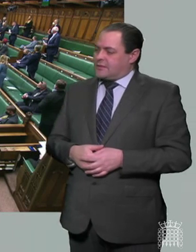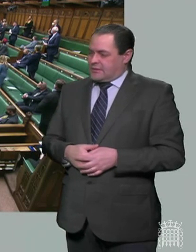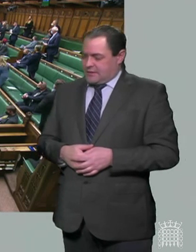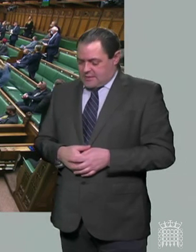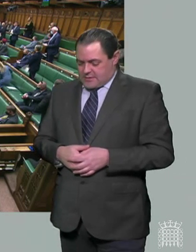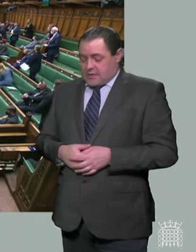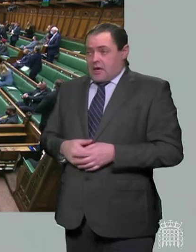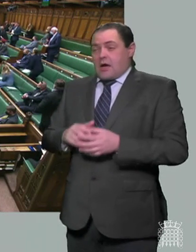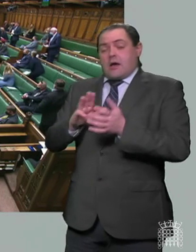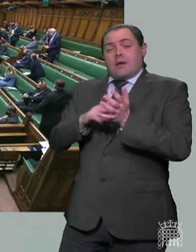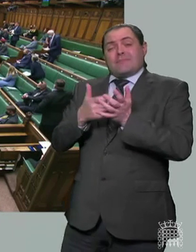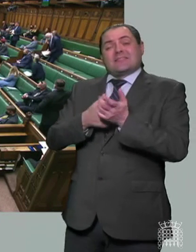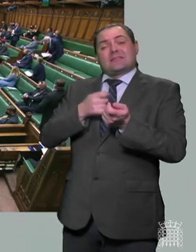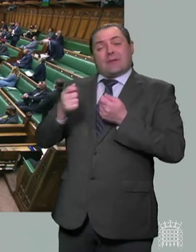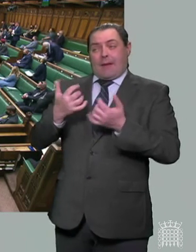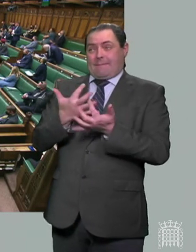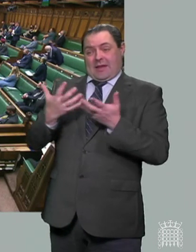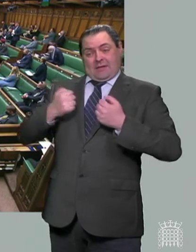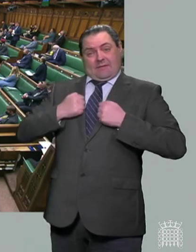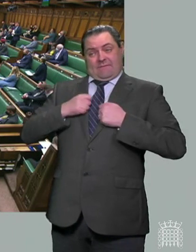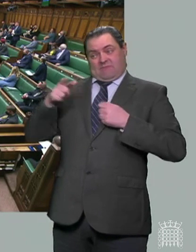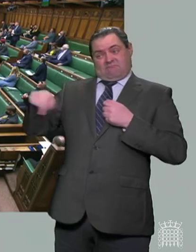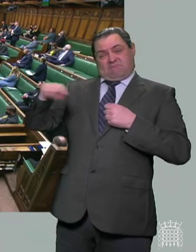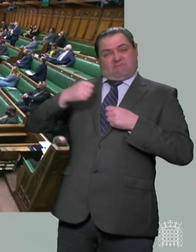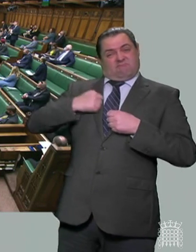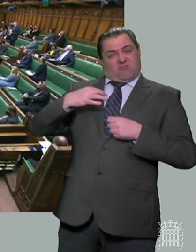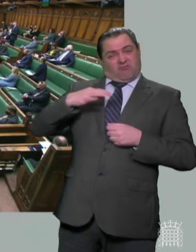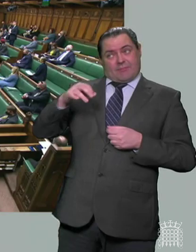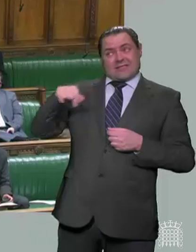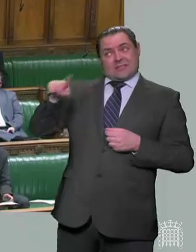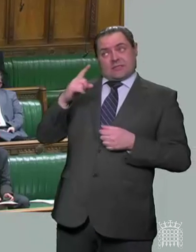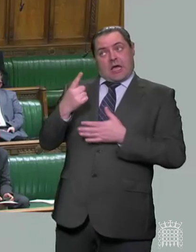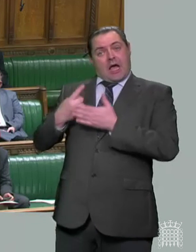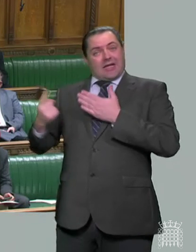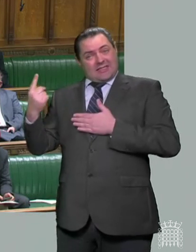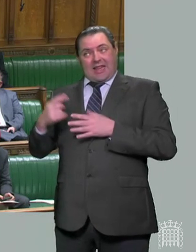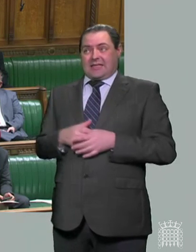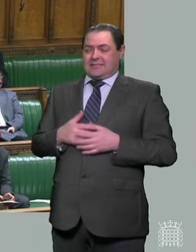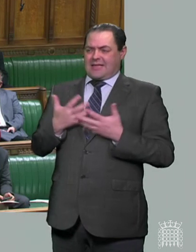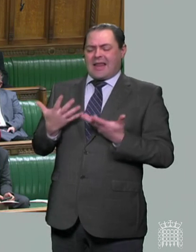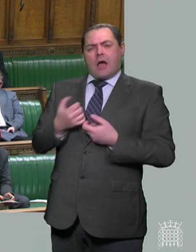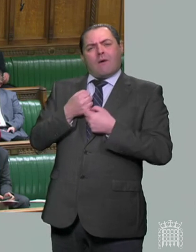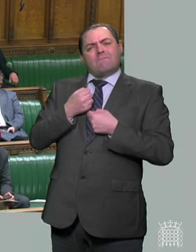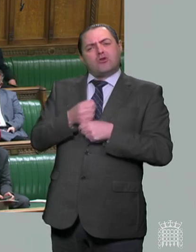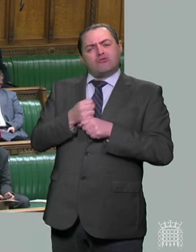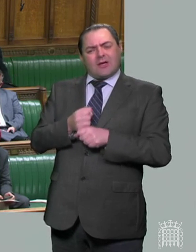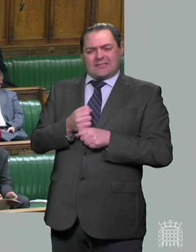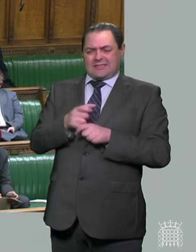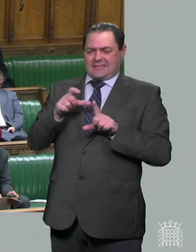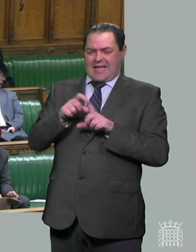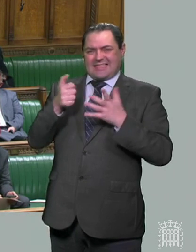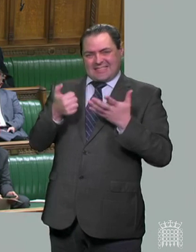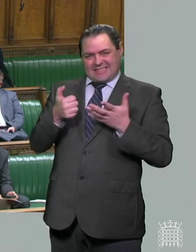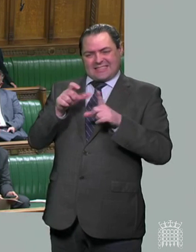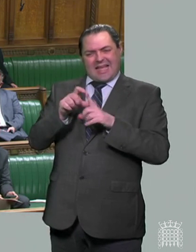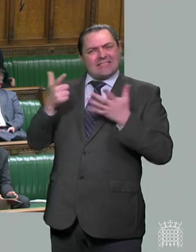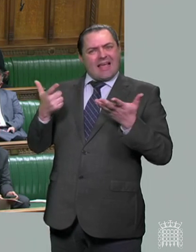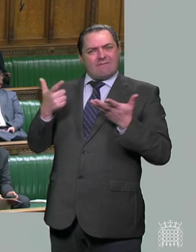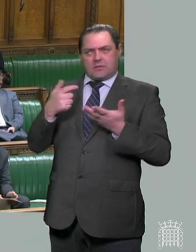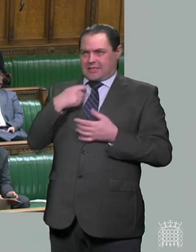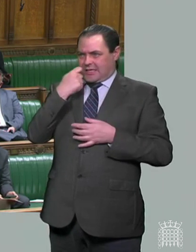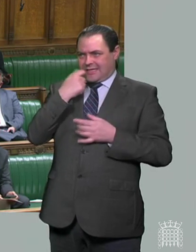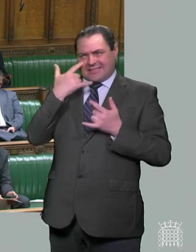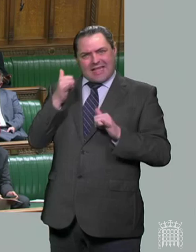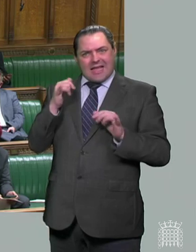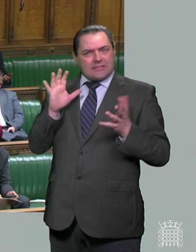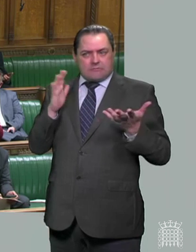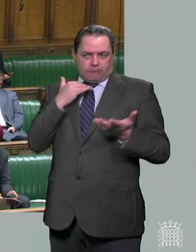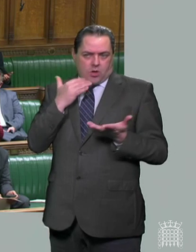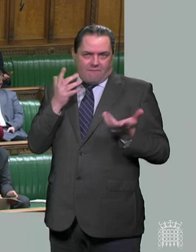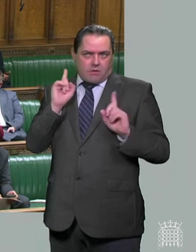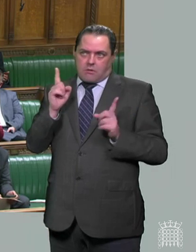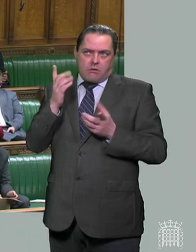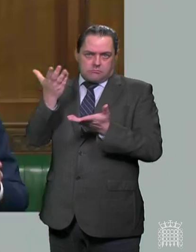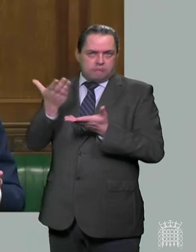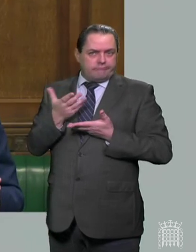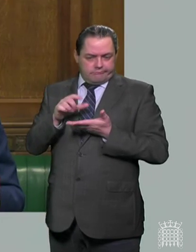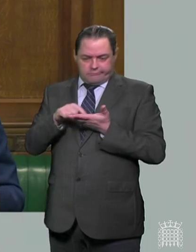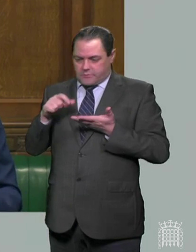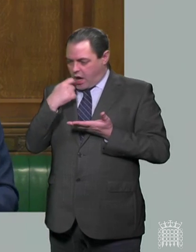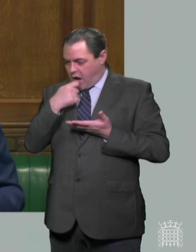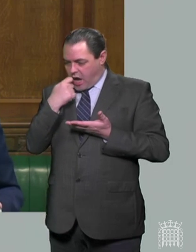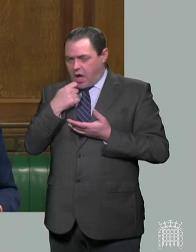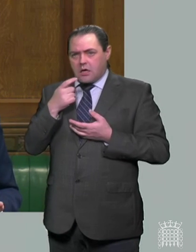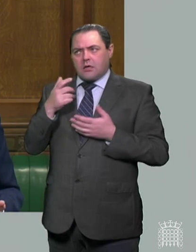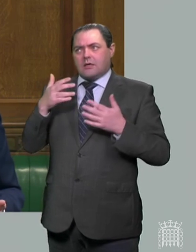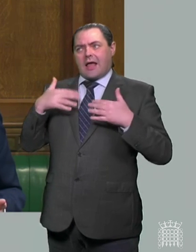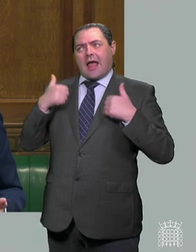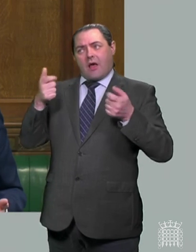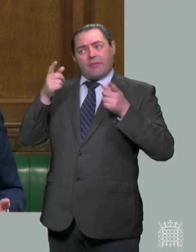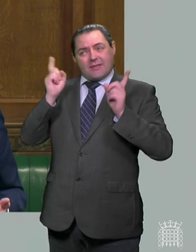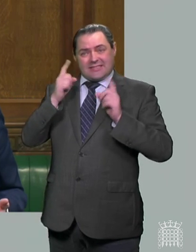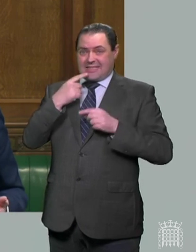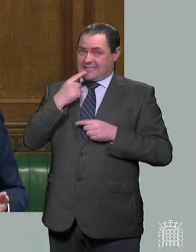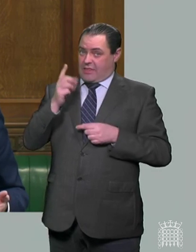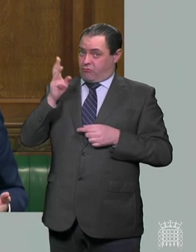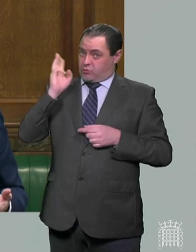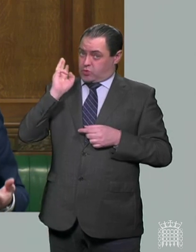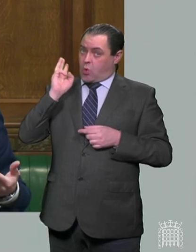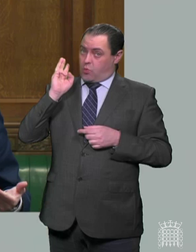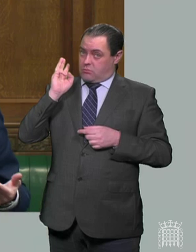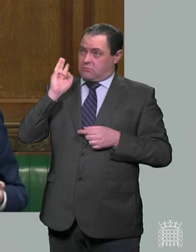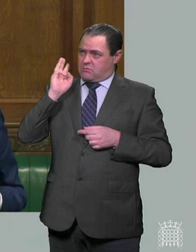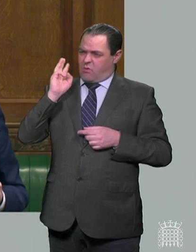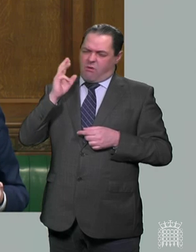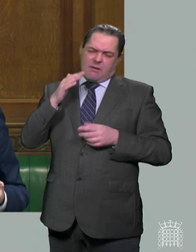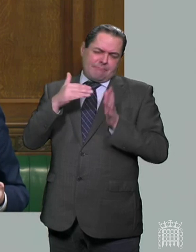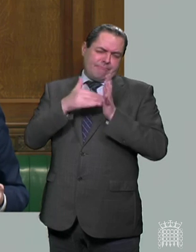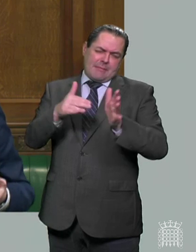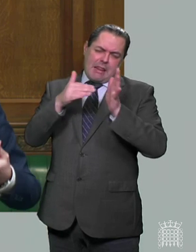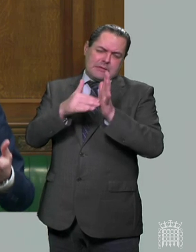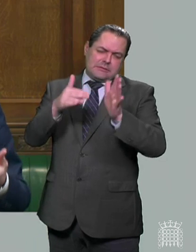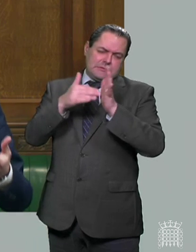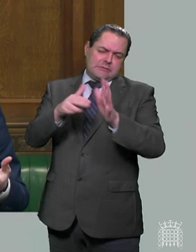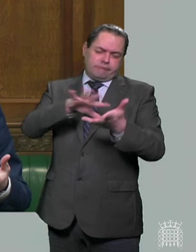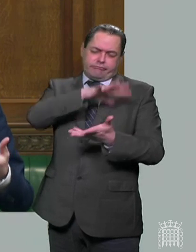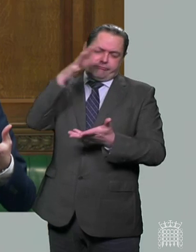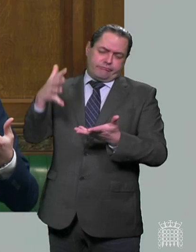Many of my constituents who were doing the right thing and self-isolating are becoming frustrated on days six and seven because they cannot gain access to the lateral flow tests that they need to be released early, although just three weeks ago the Health Secretary told the House that the country had tens of millions of tests.